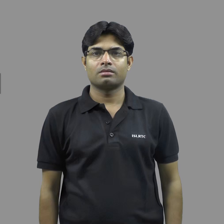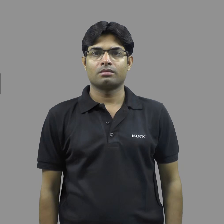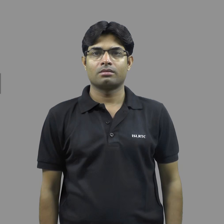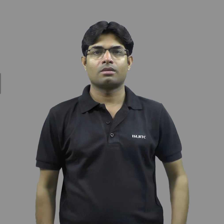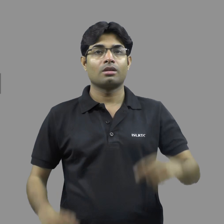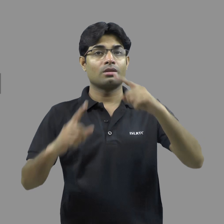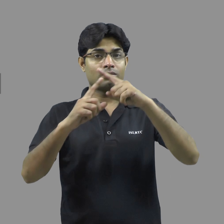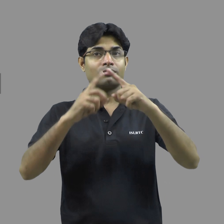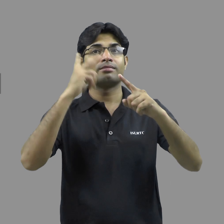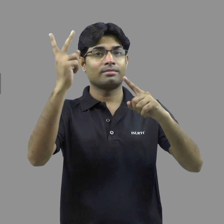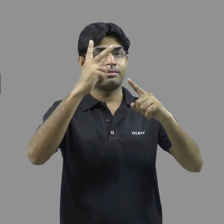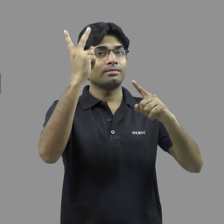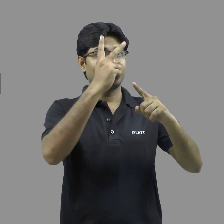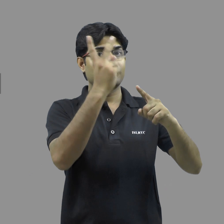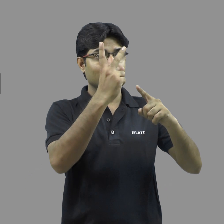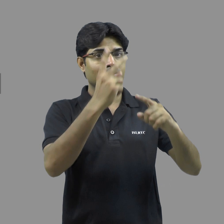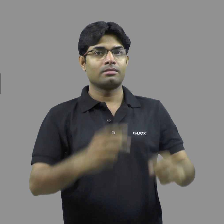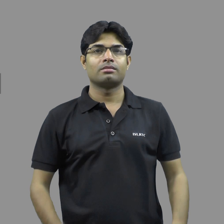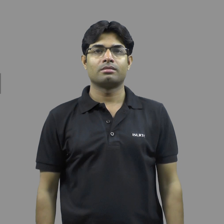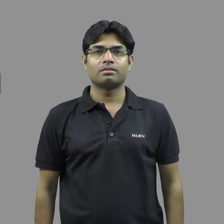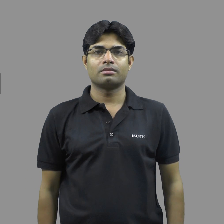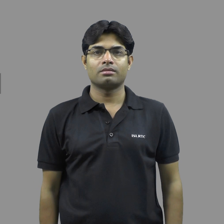Travel